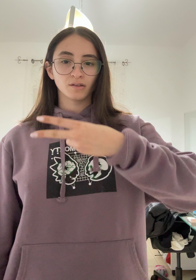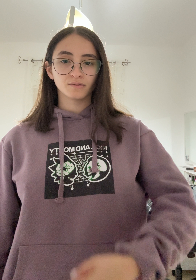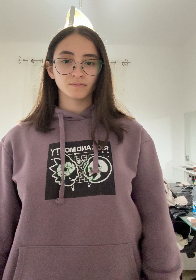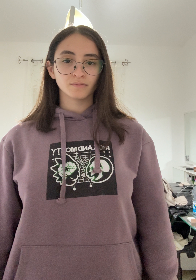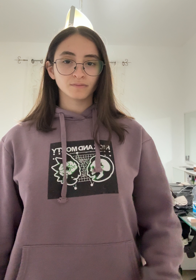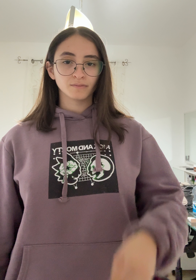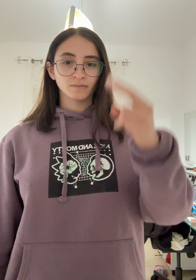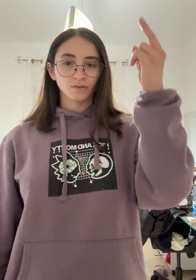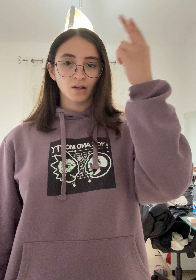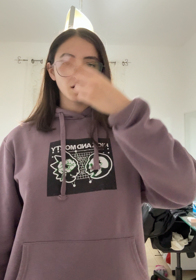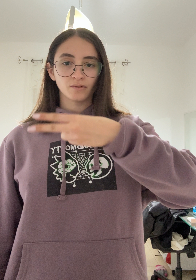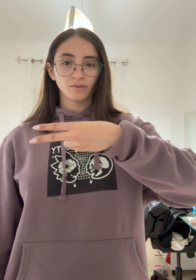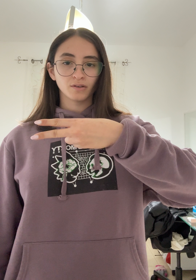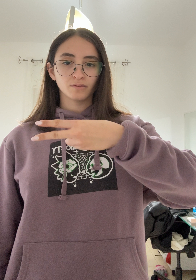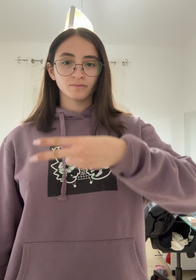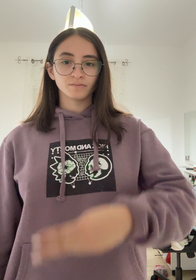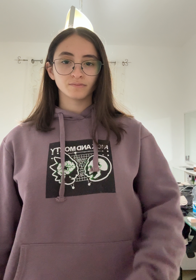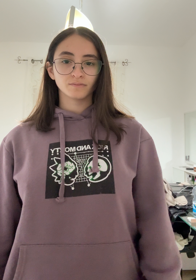להבין